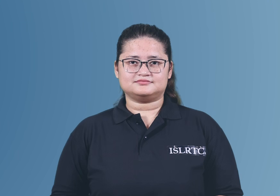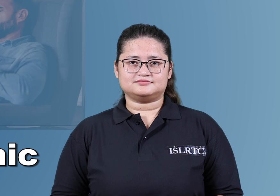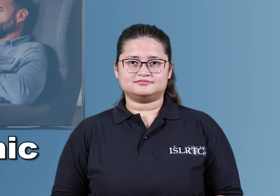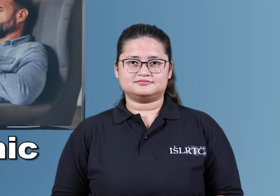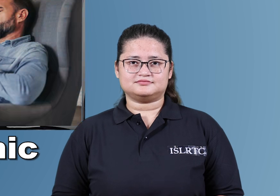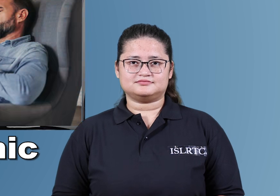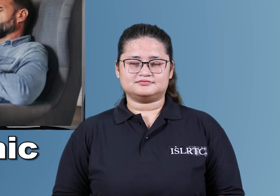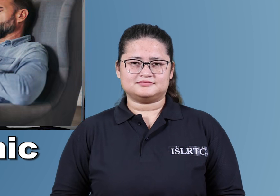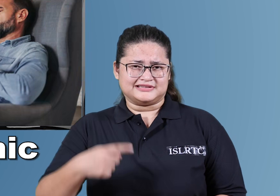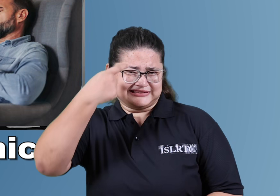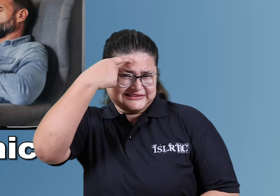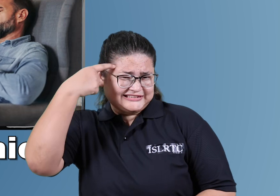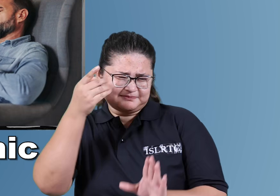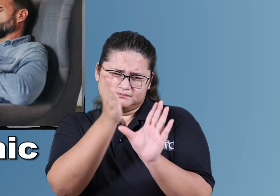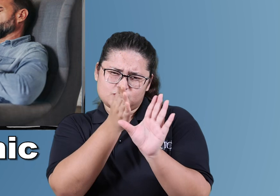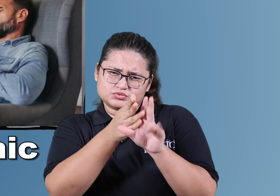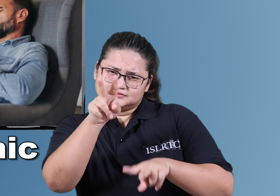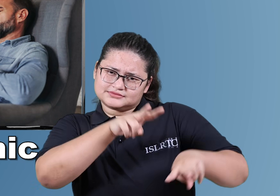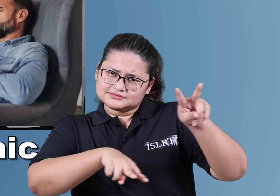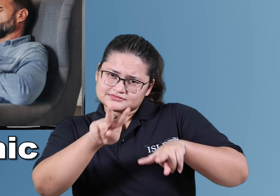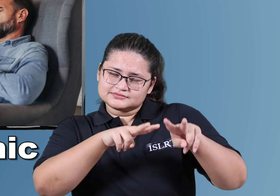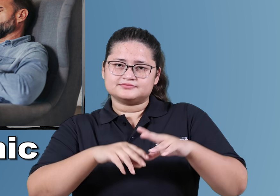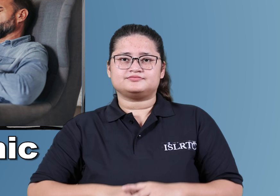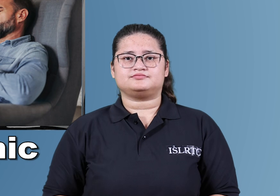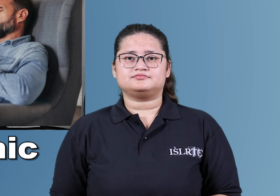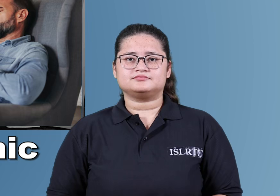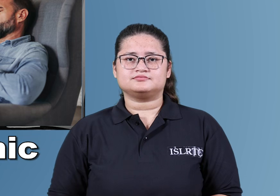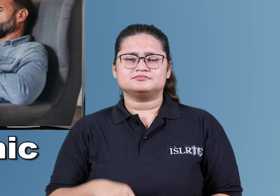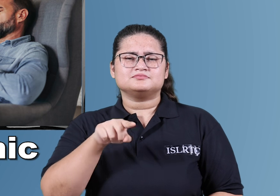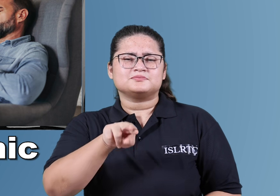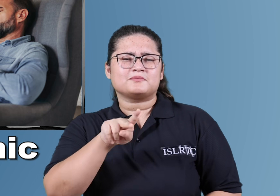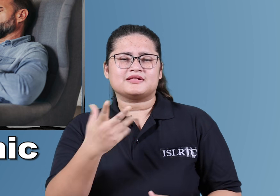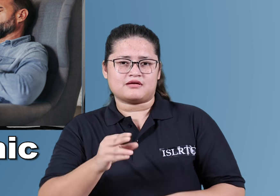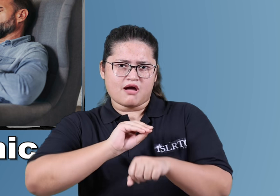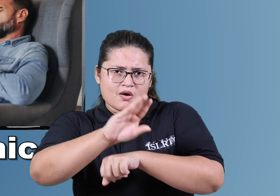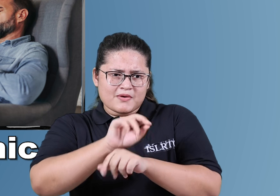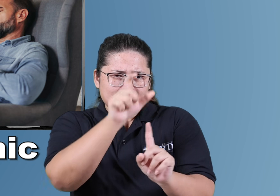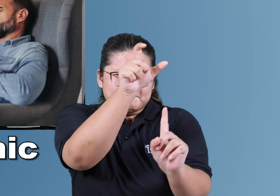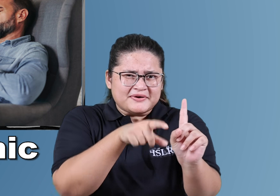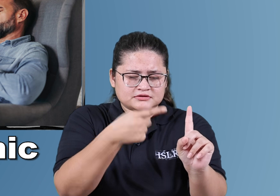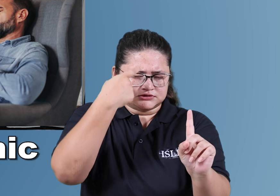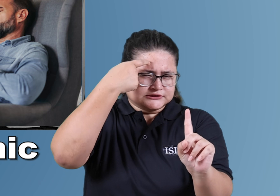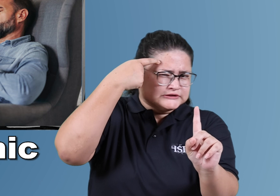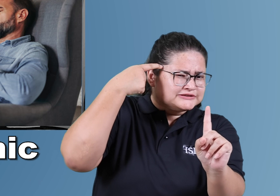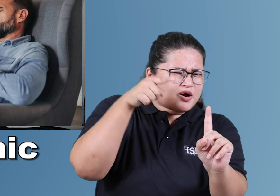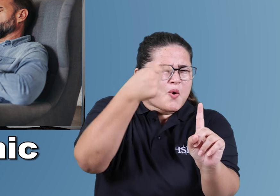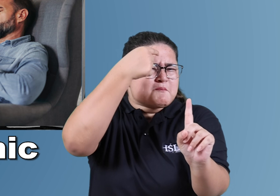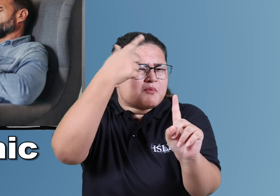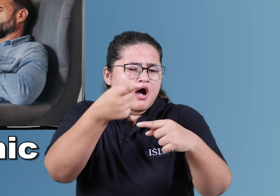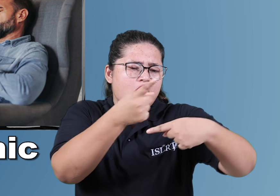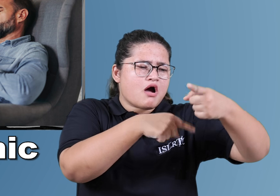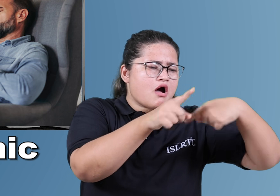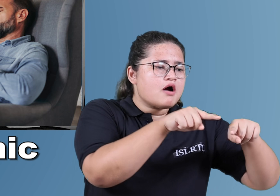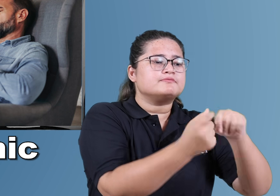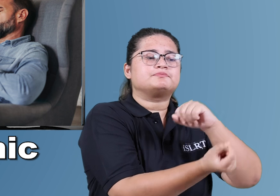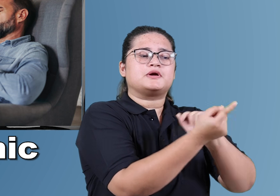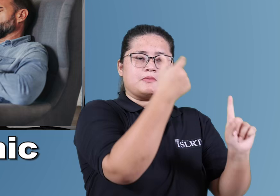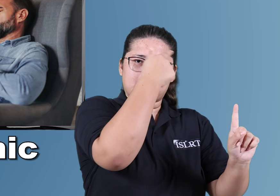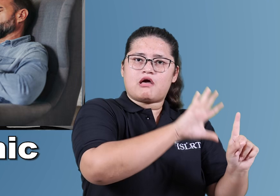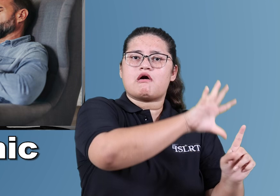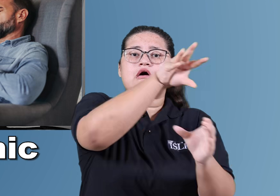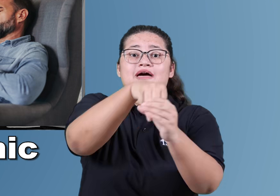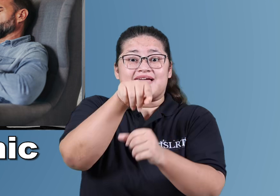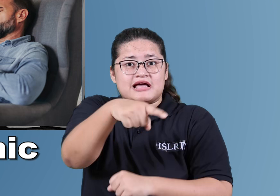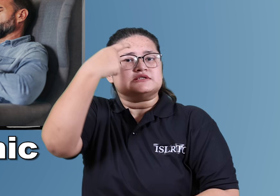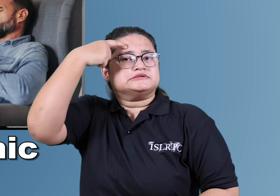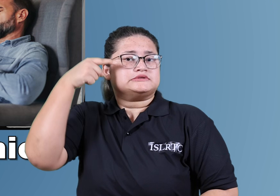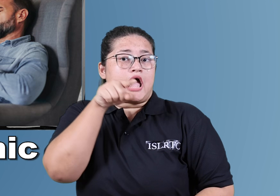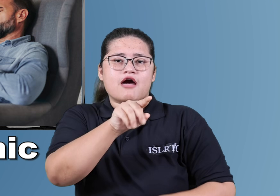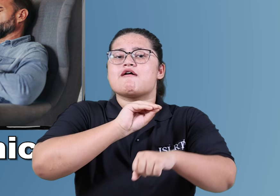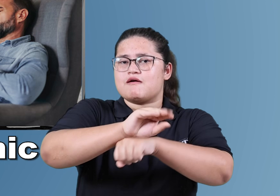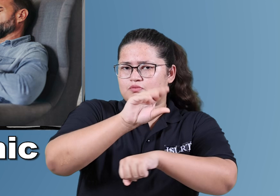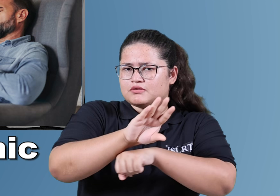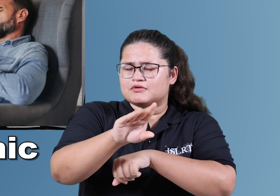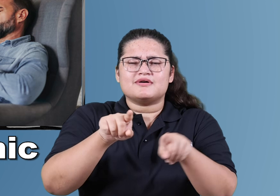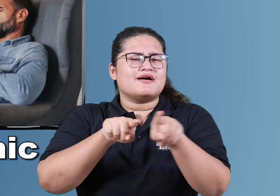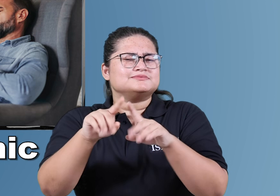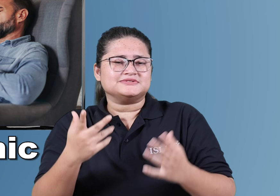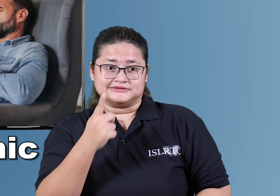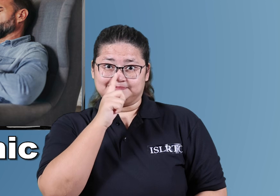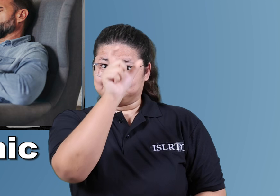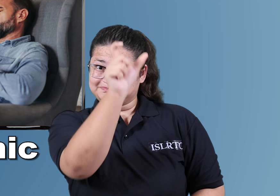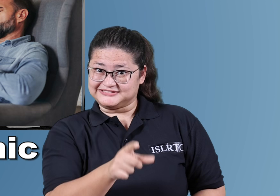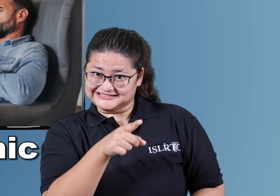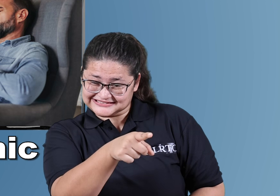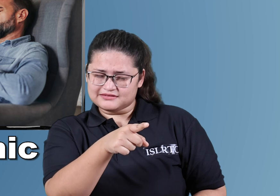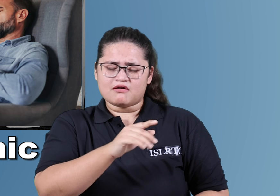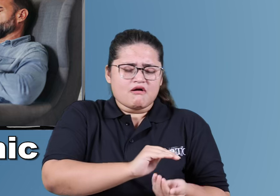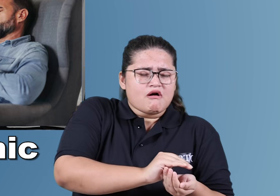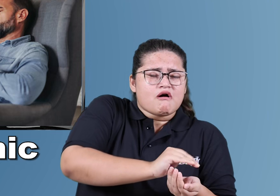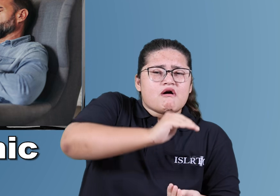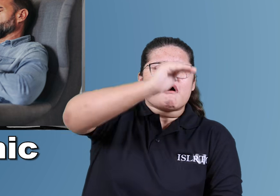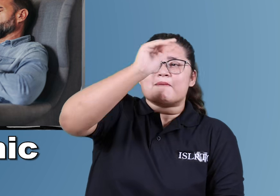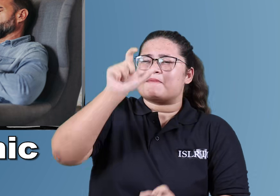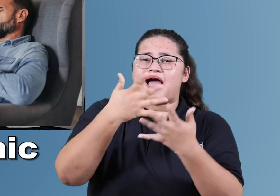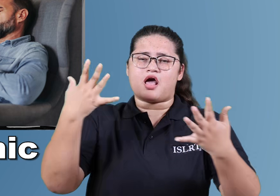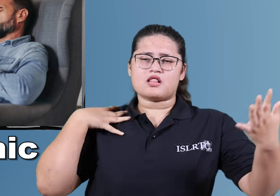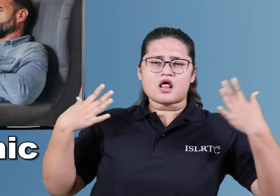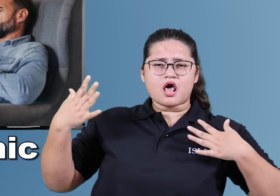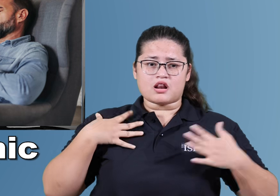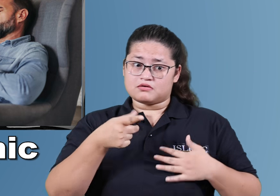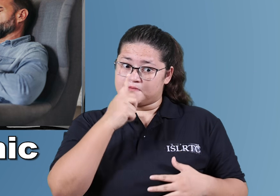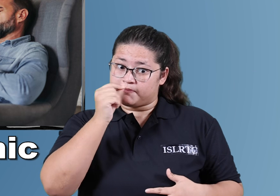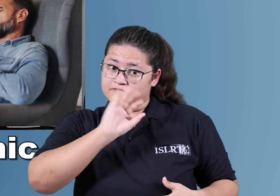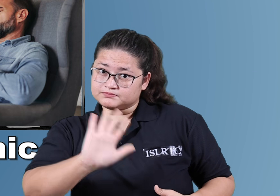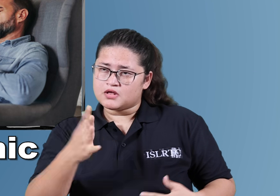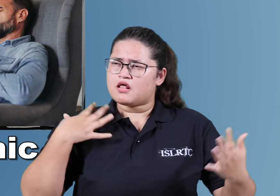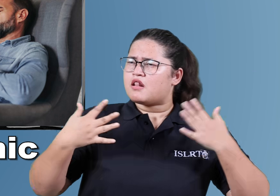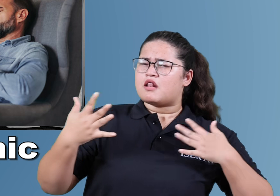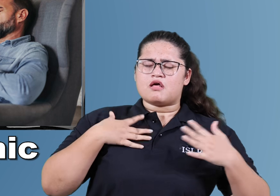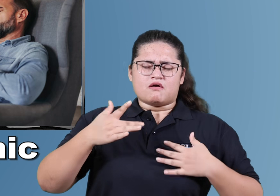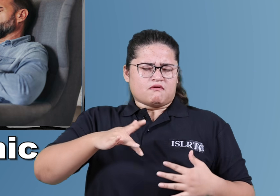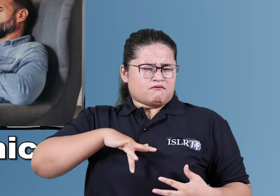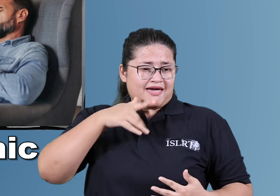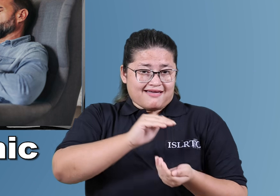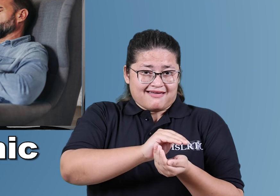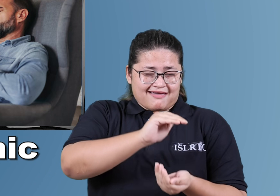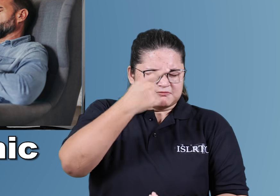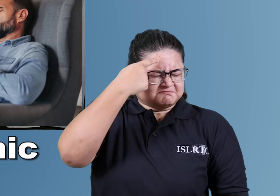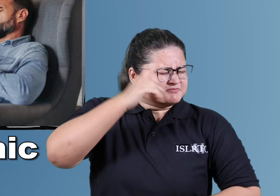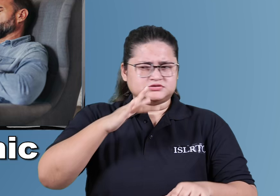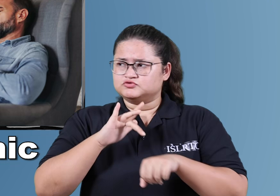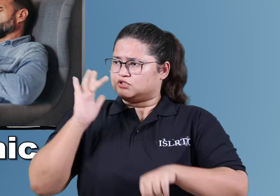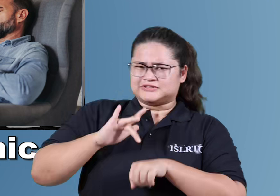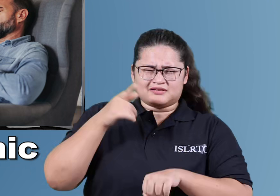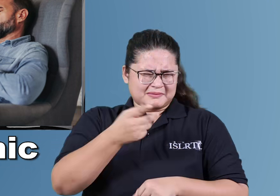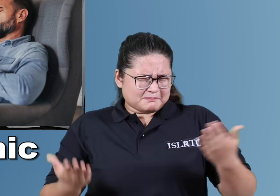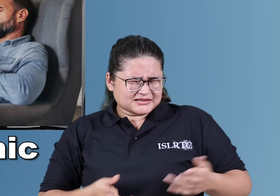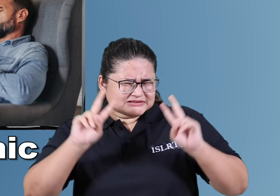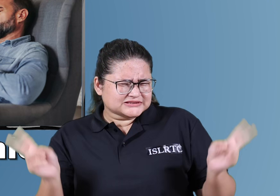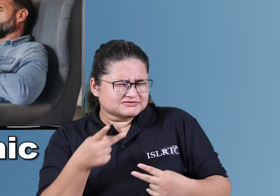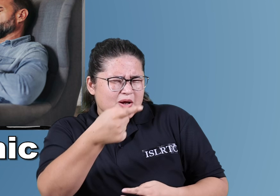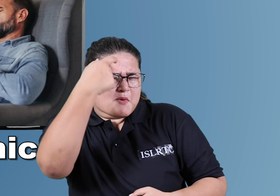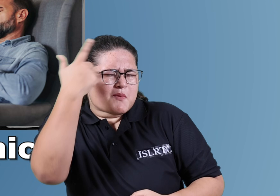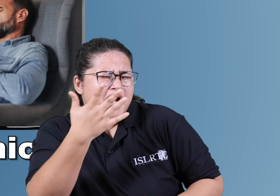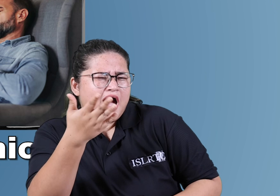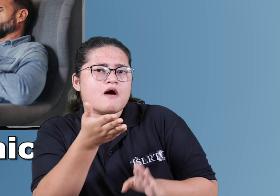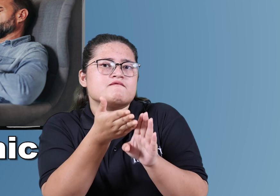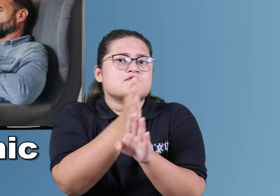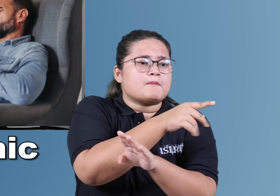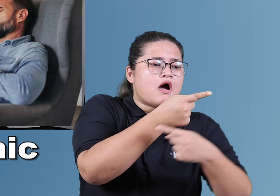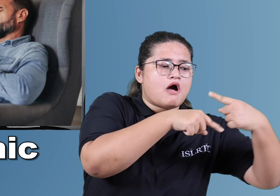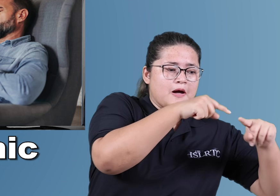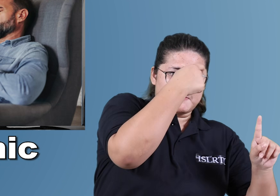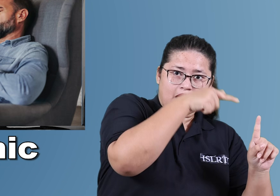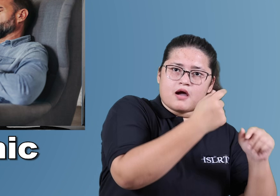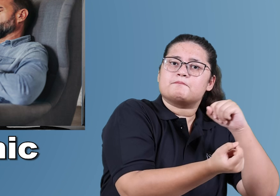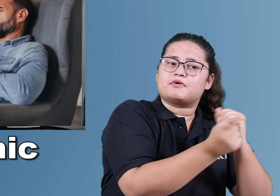Psychodynamic therapy A form of therapy that focuses on a person's past trauma and how it manifests in their present behavior. For example, a girl might be sensitive to touch because of past trauma from being harassed by others.